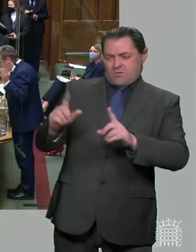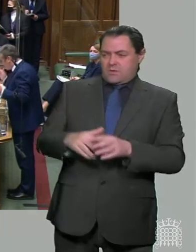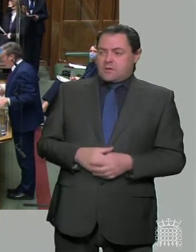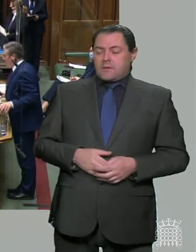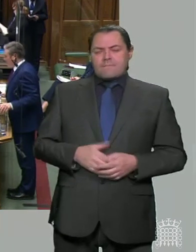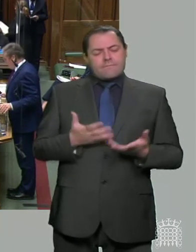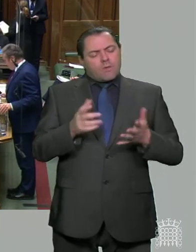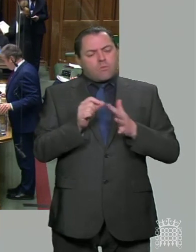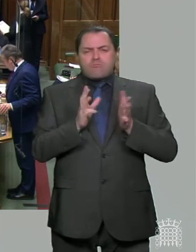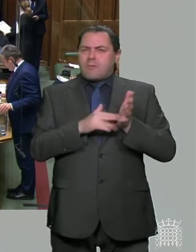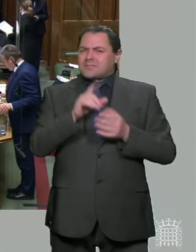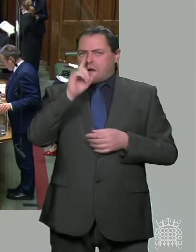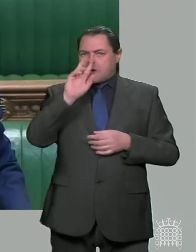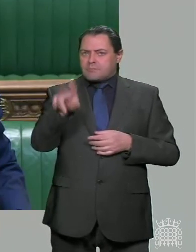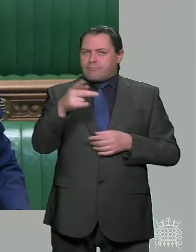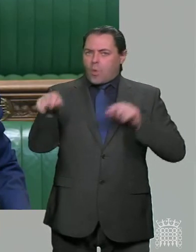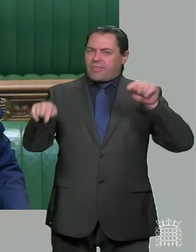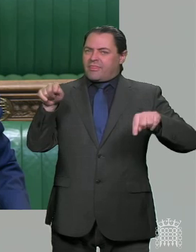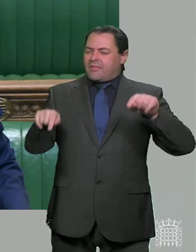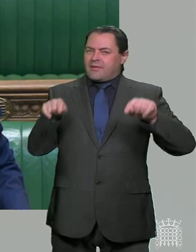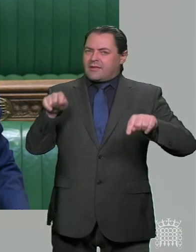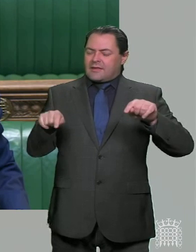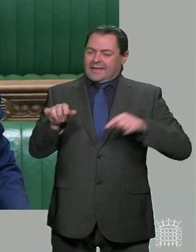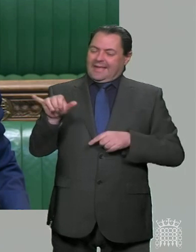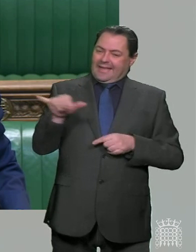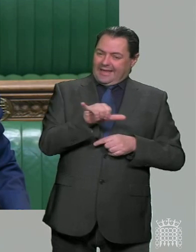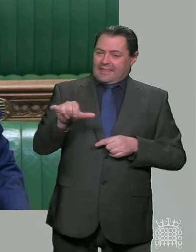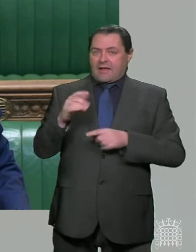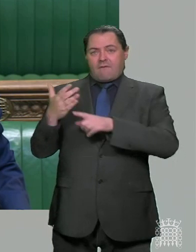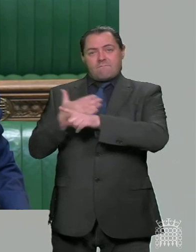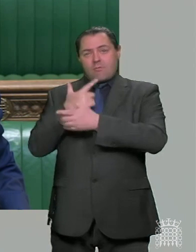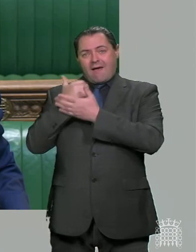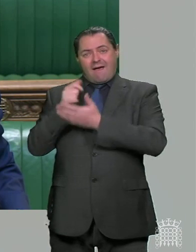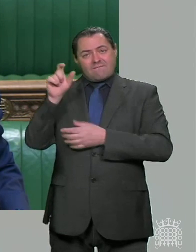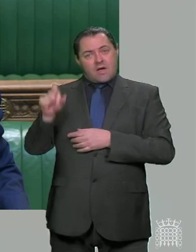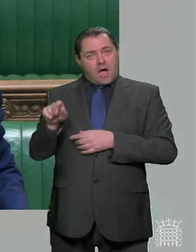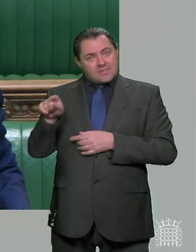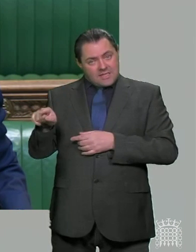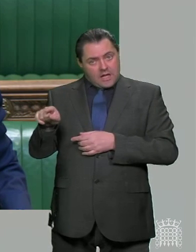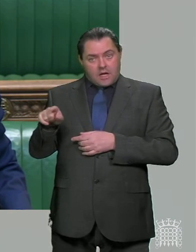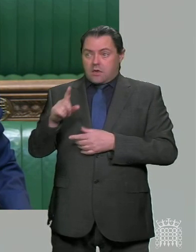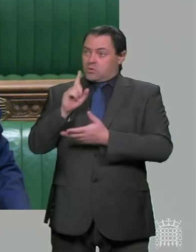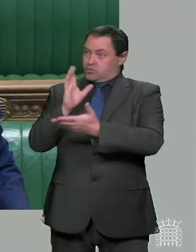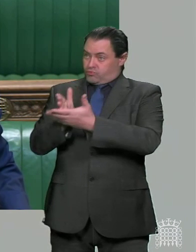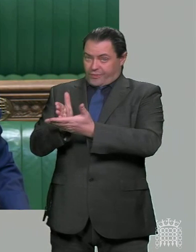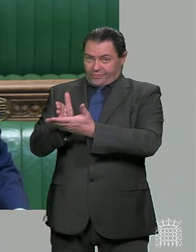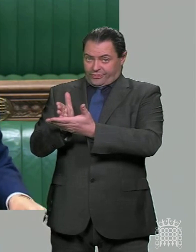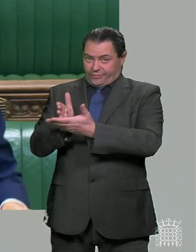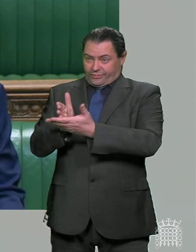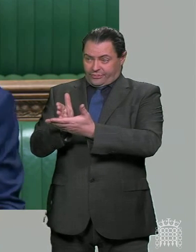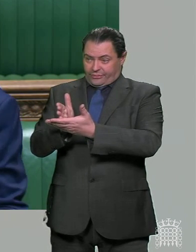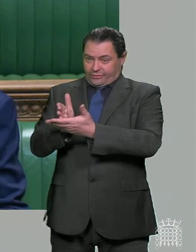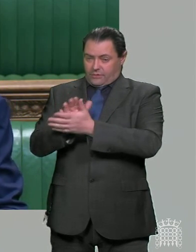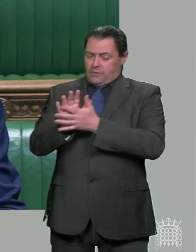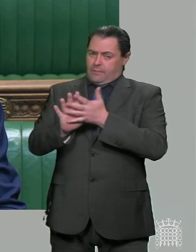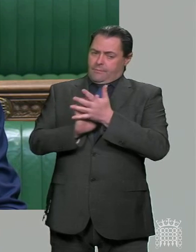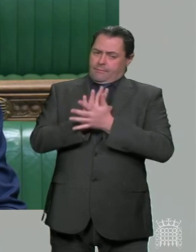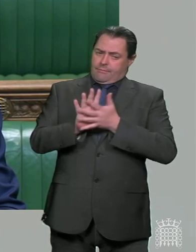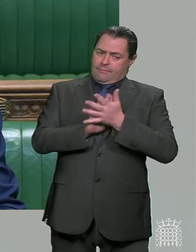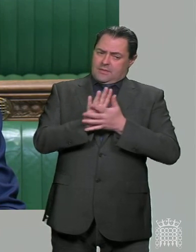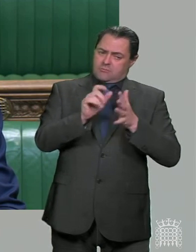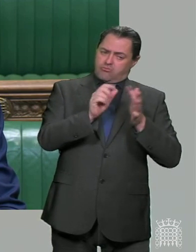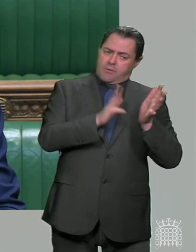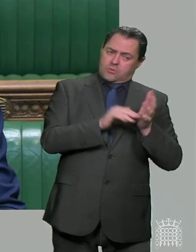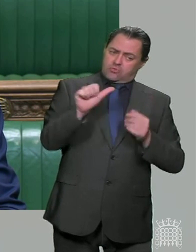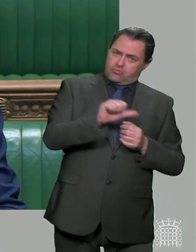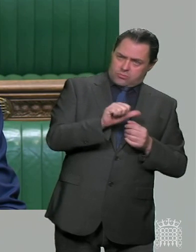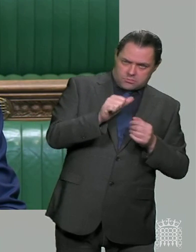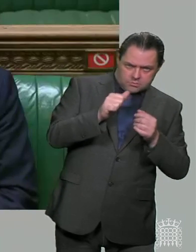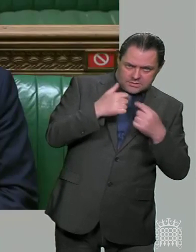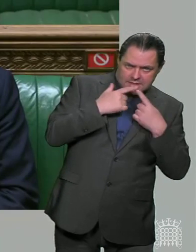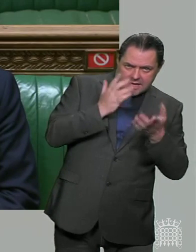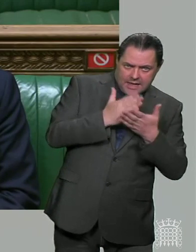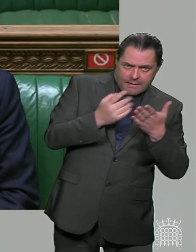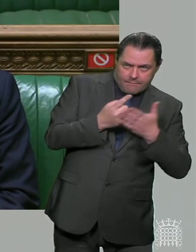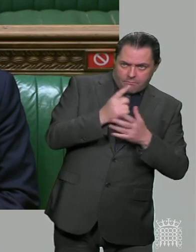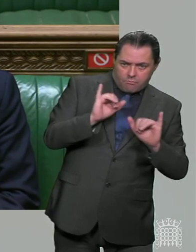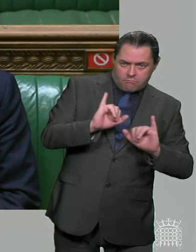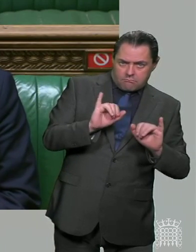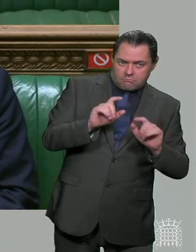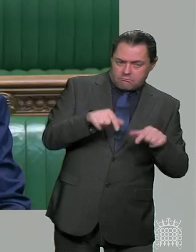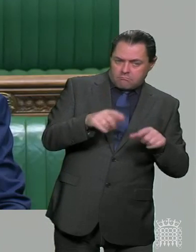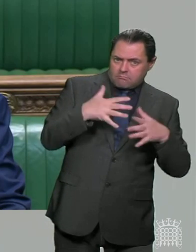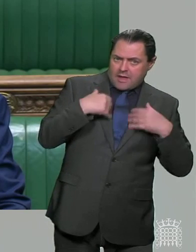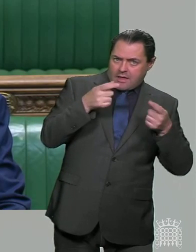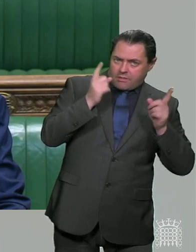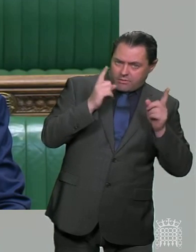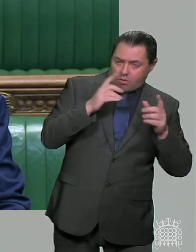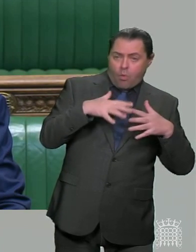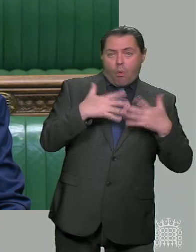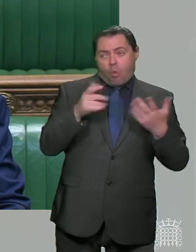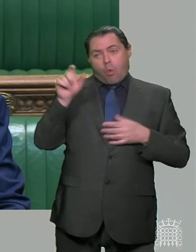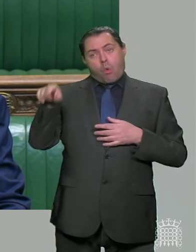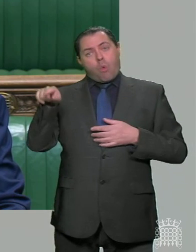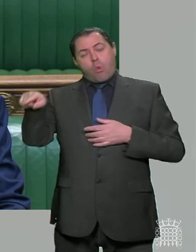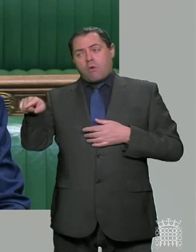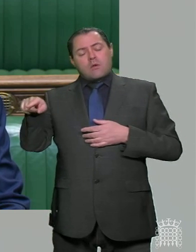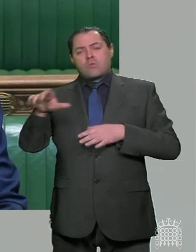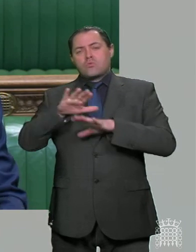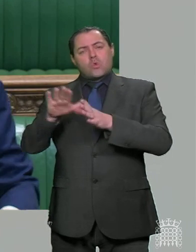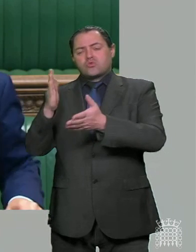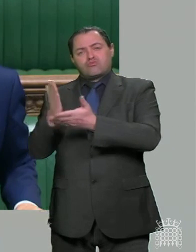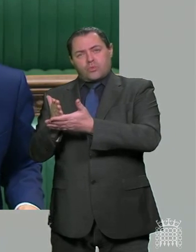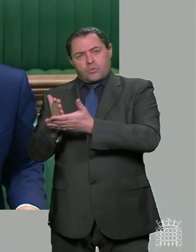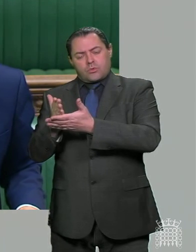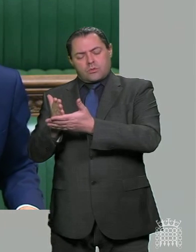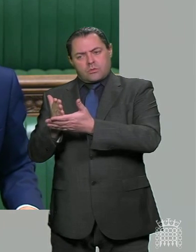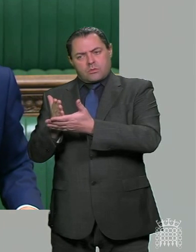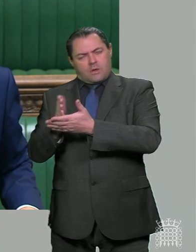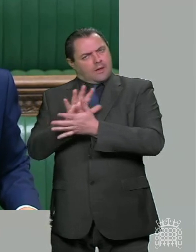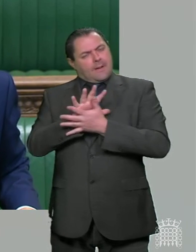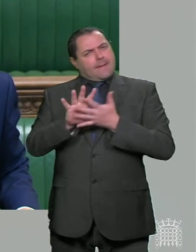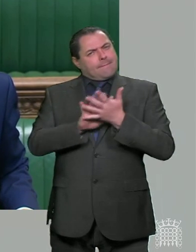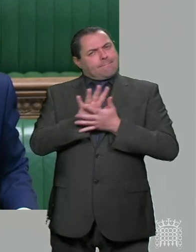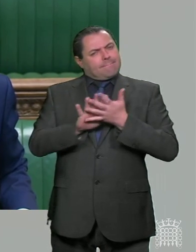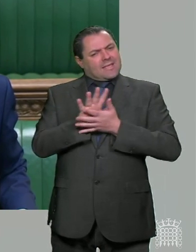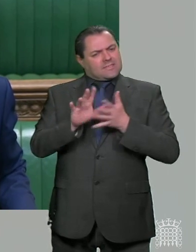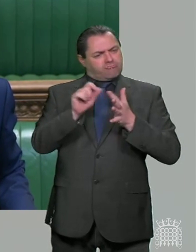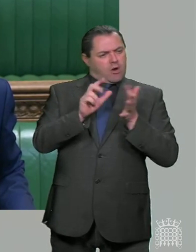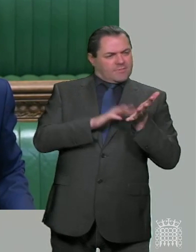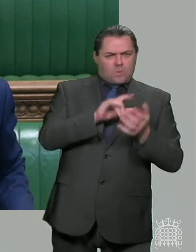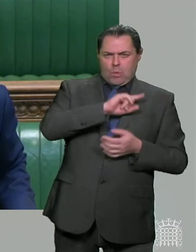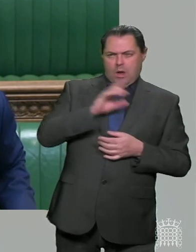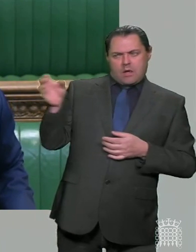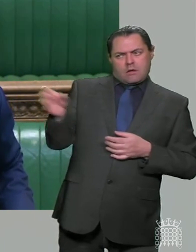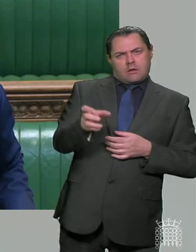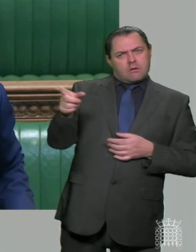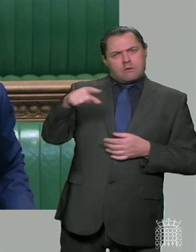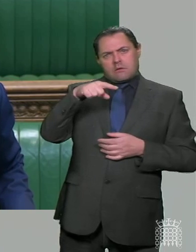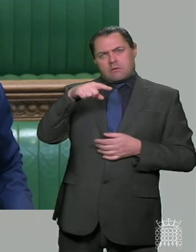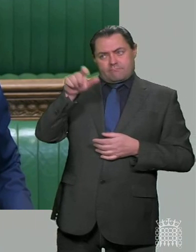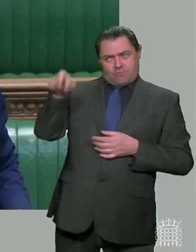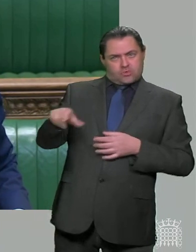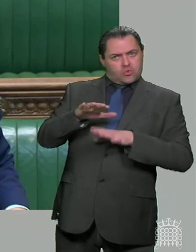The Prime Minister cannot have it both ways. Either his former adviser is telling the truth, in which case the Prime Minister should answer the allegations, or the Prime Minister has to suggest that his former adviser is not telling the truth, which raises serious questions about the Prime Minister’s judgment in appointing him in the first place.